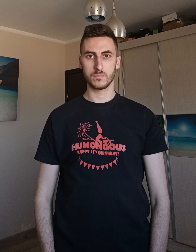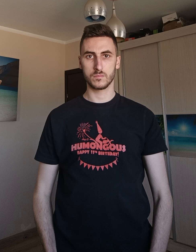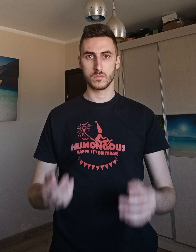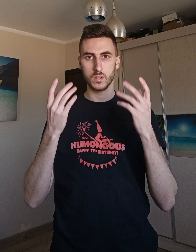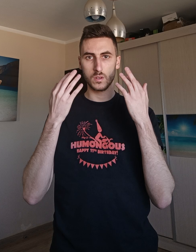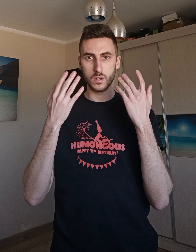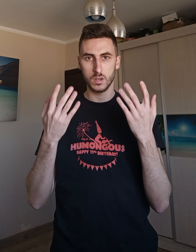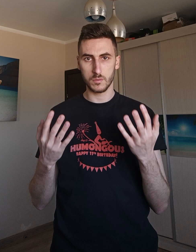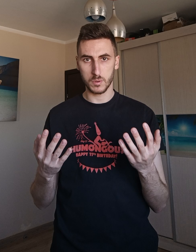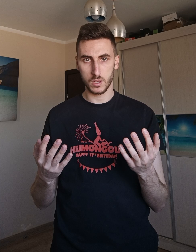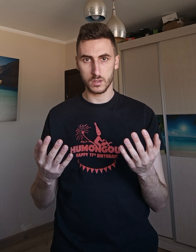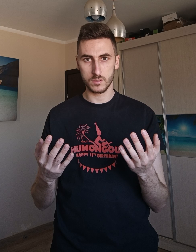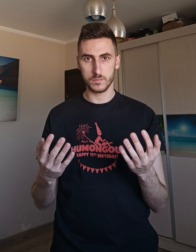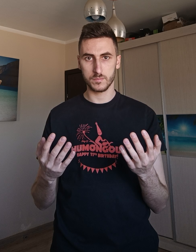כמה